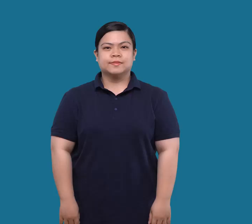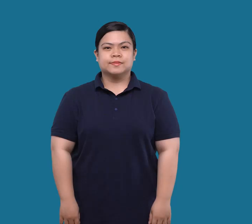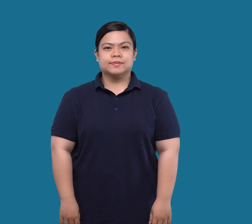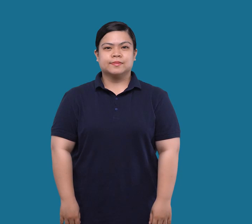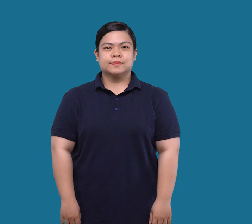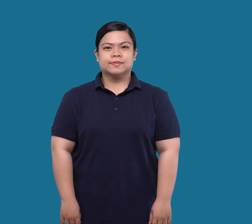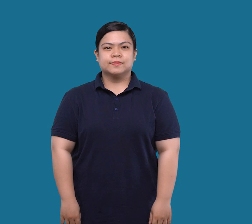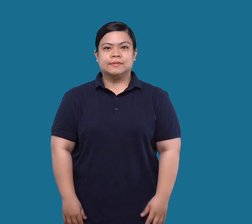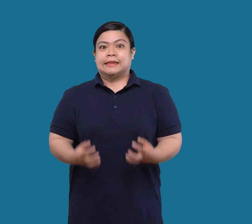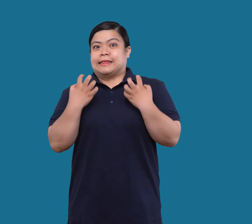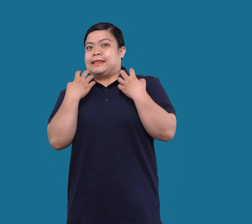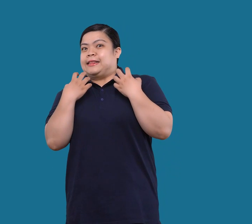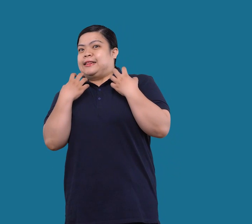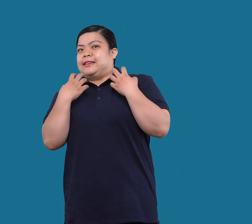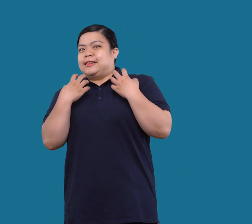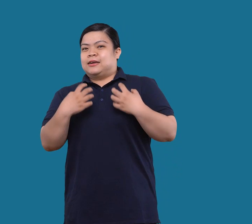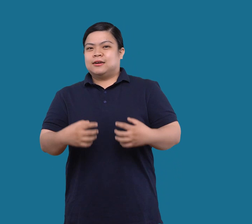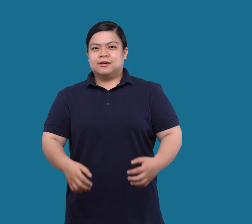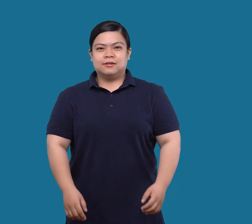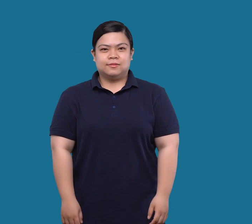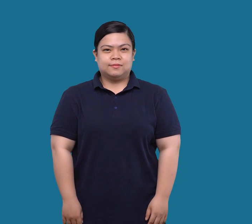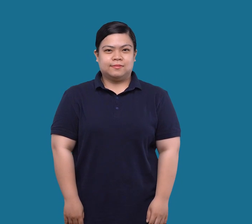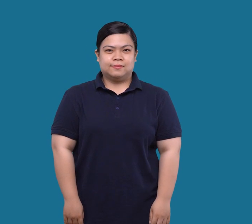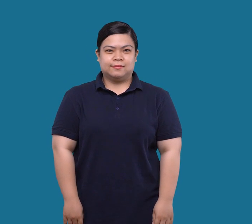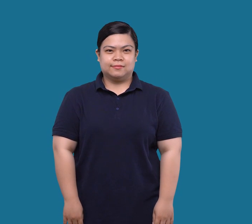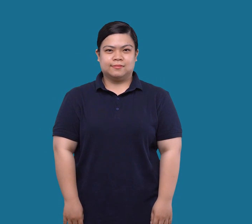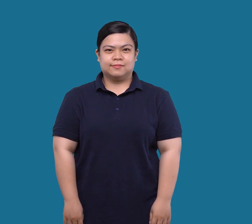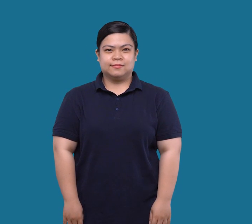hên/gặp may